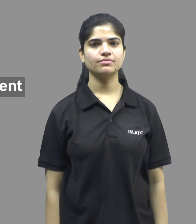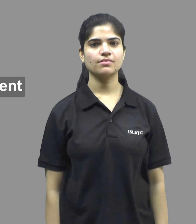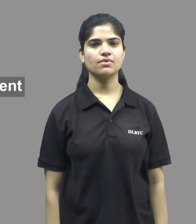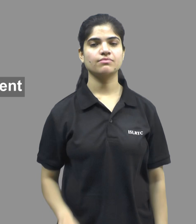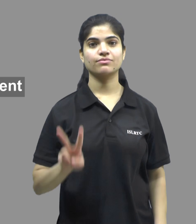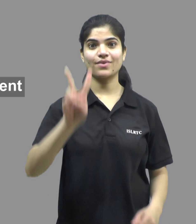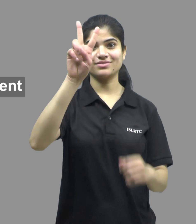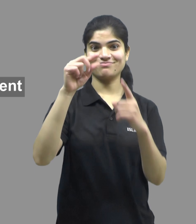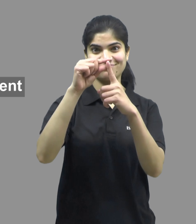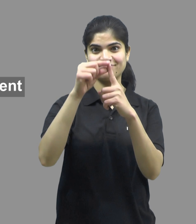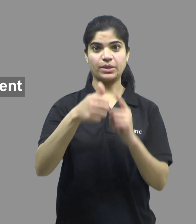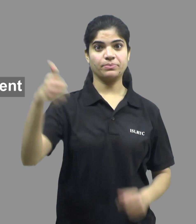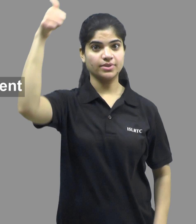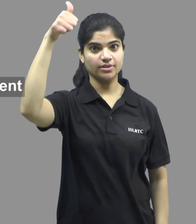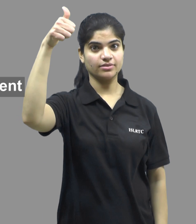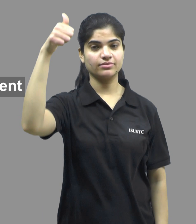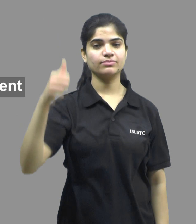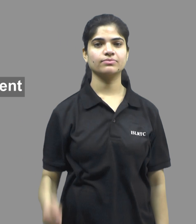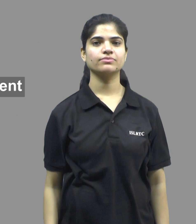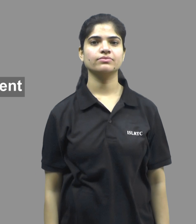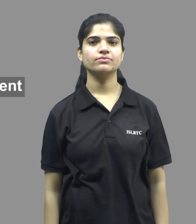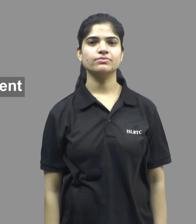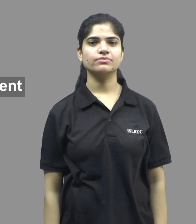Vice President